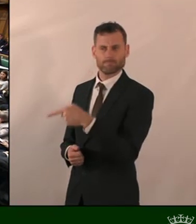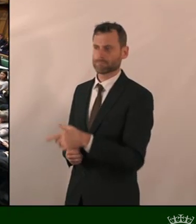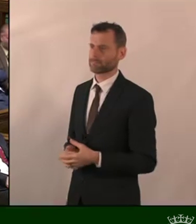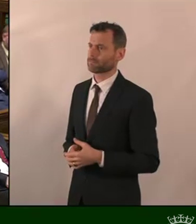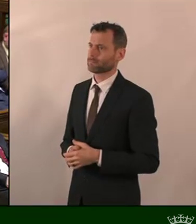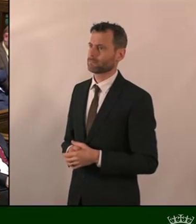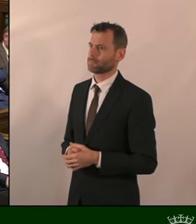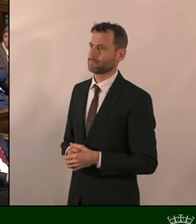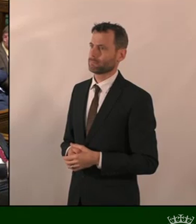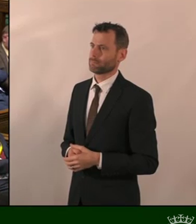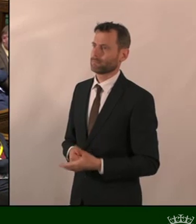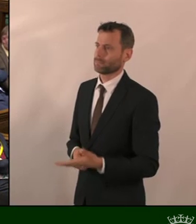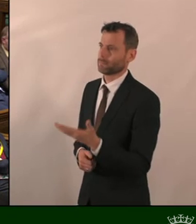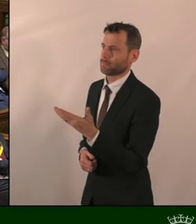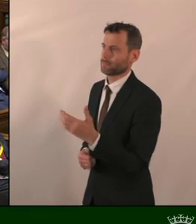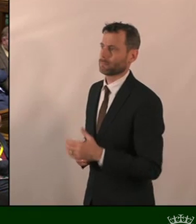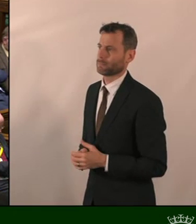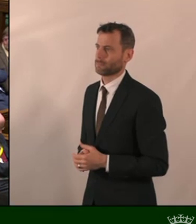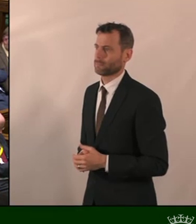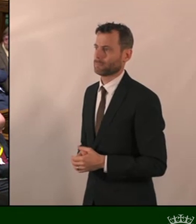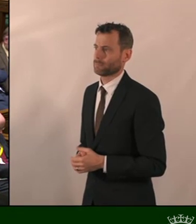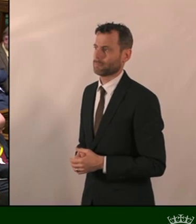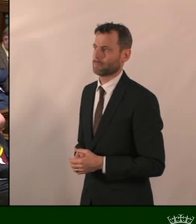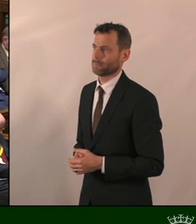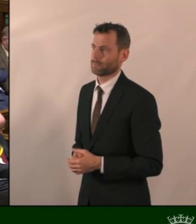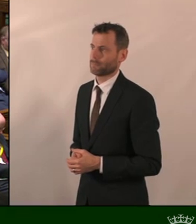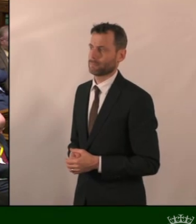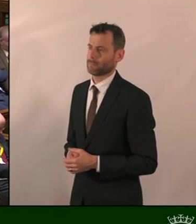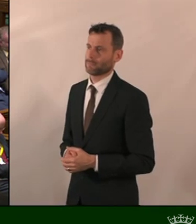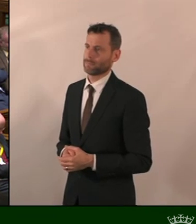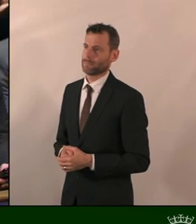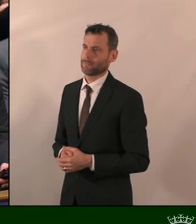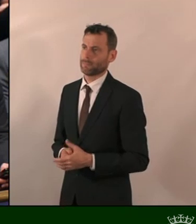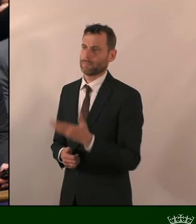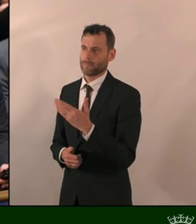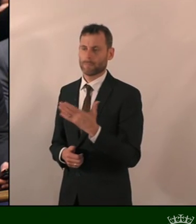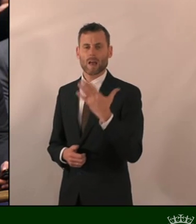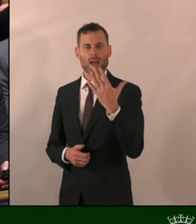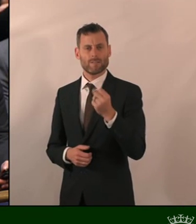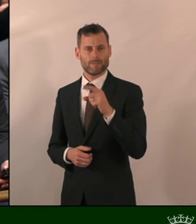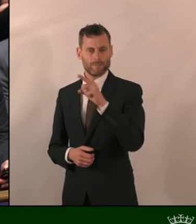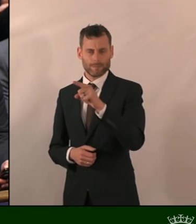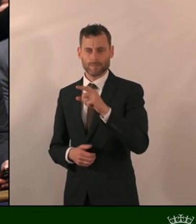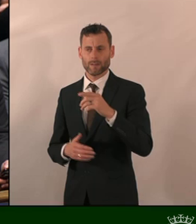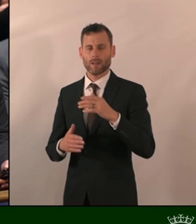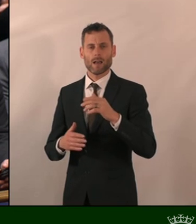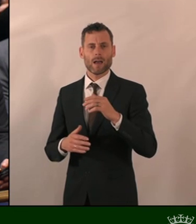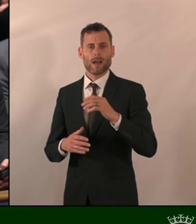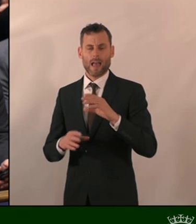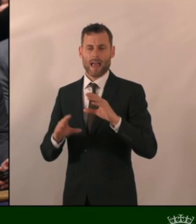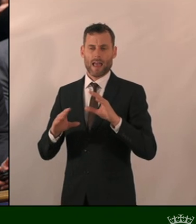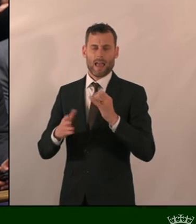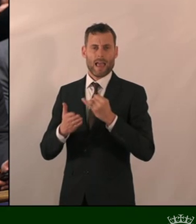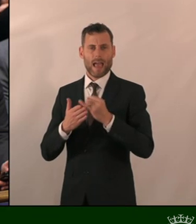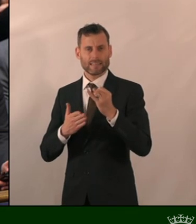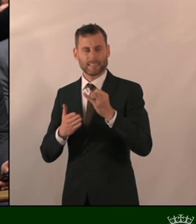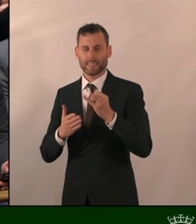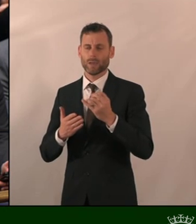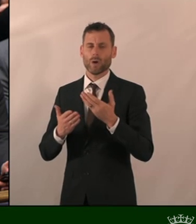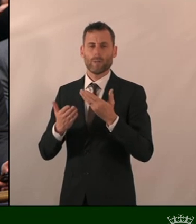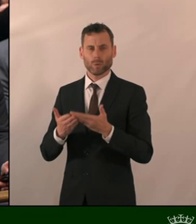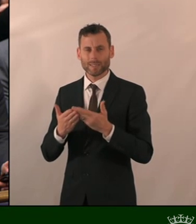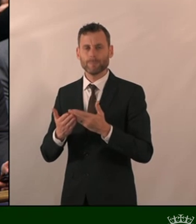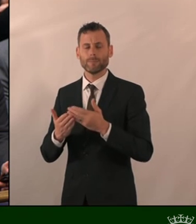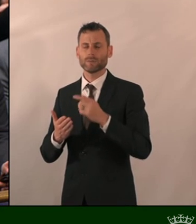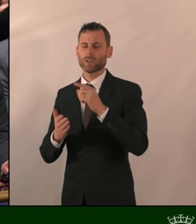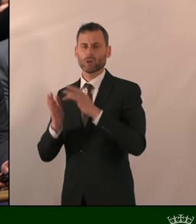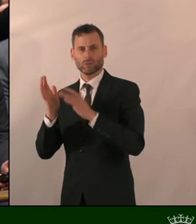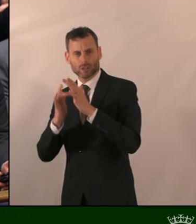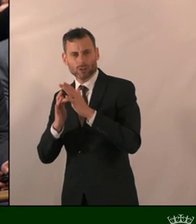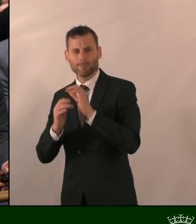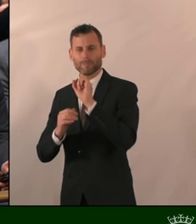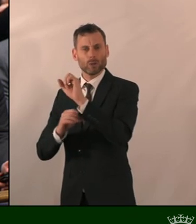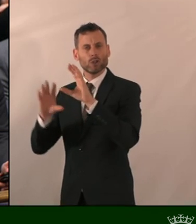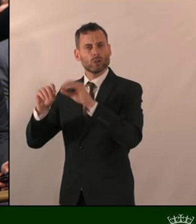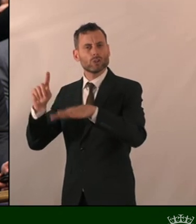As we have seen today, religious intolerance in India is on the rise—whether through the anti-Muslim citizenship laws, or Christians whose prayer meetings are disturbed and who are then subjected to brutal beatings.